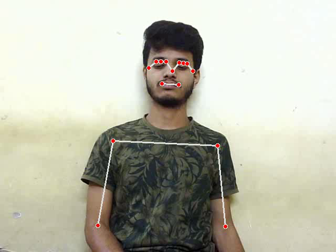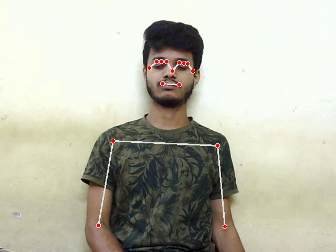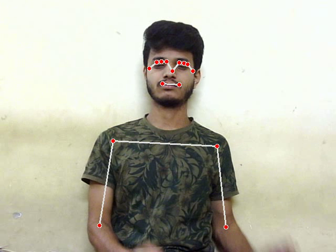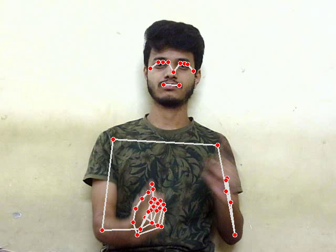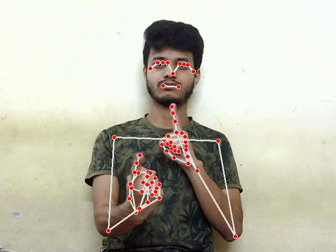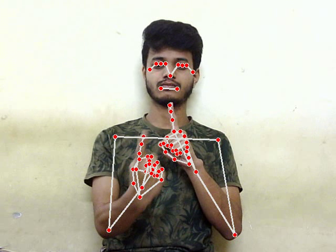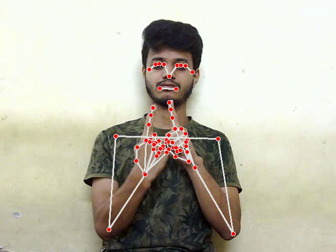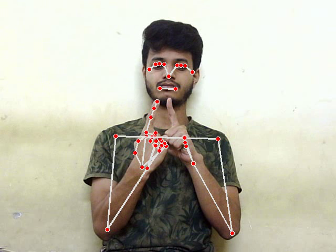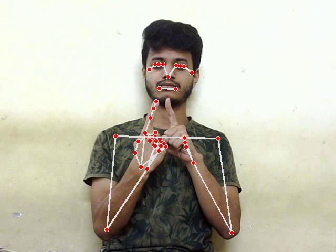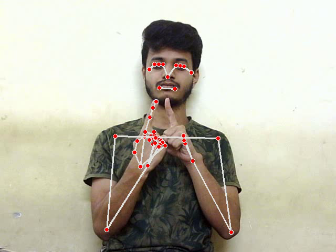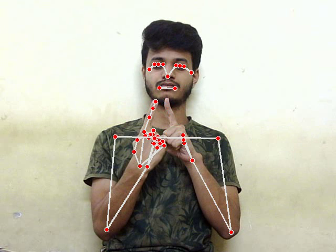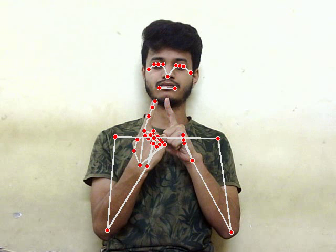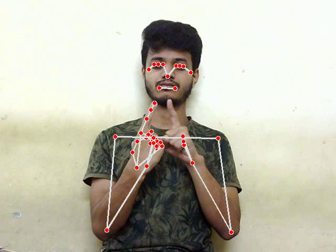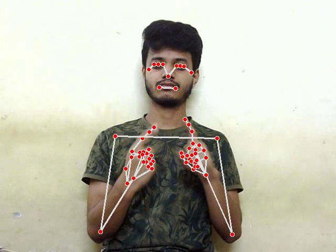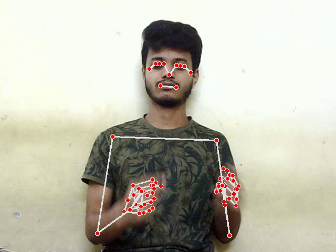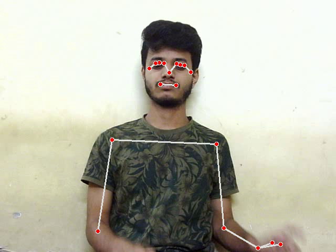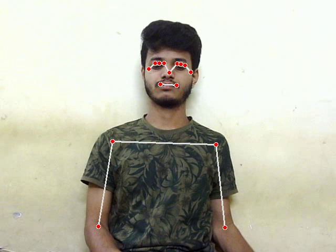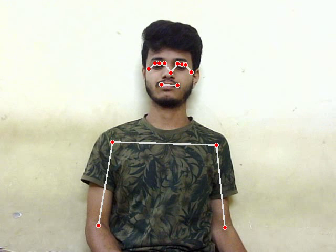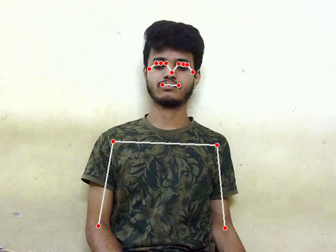meet